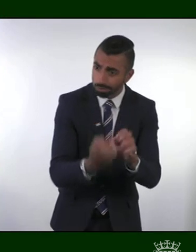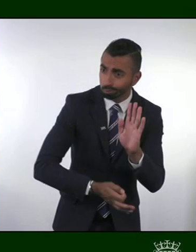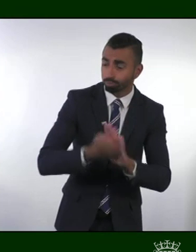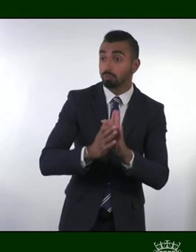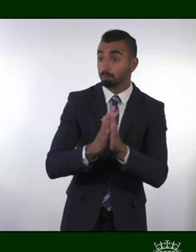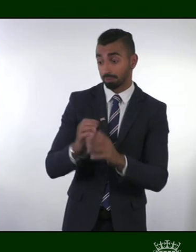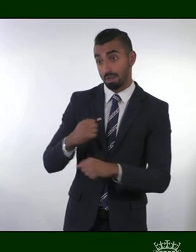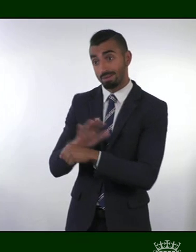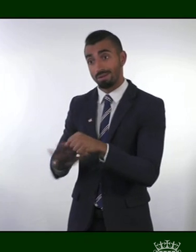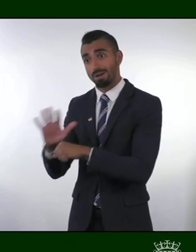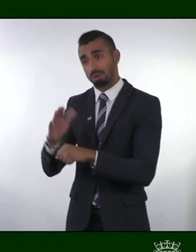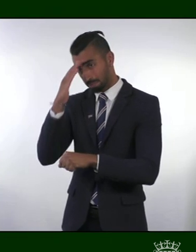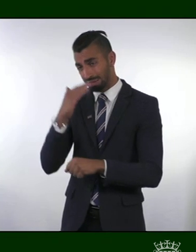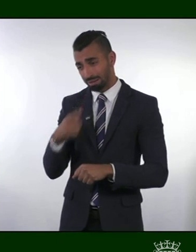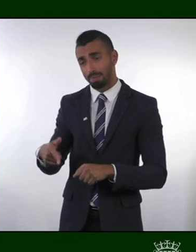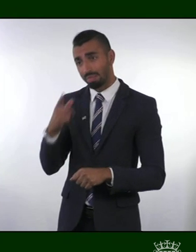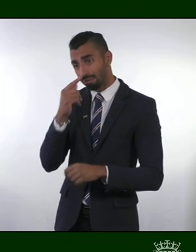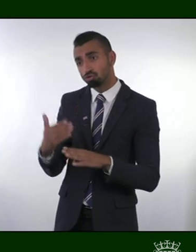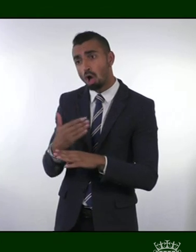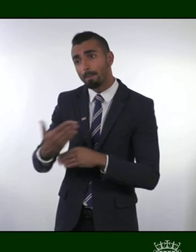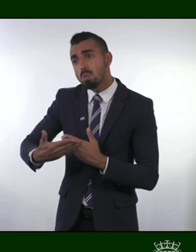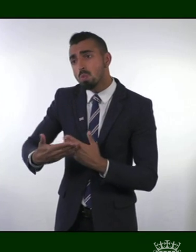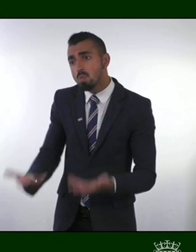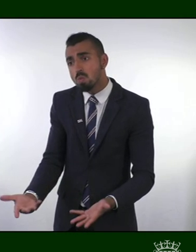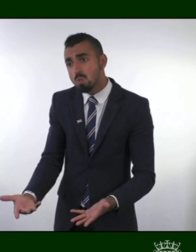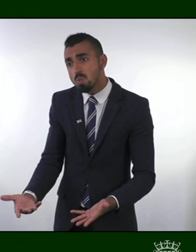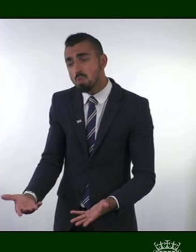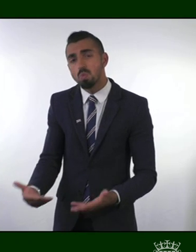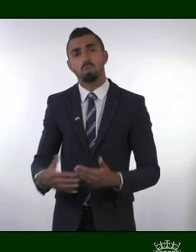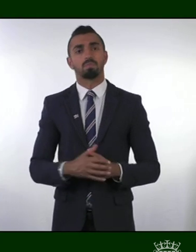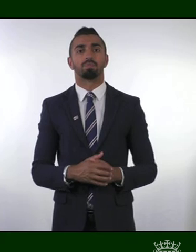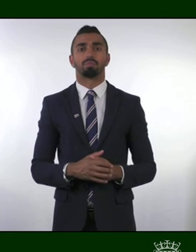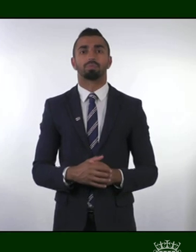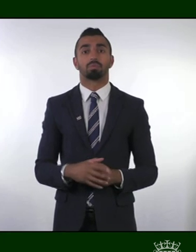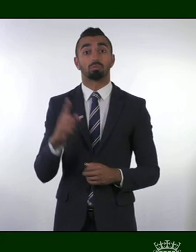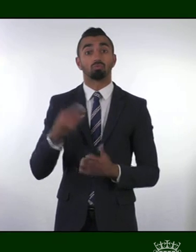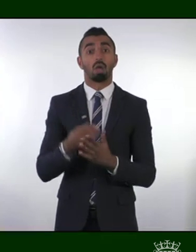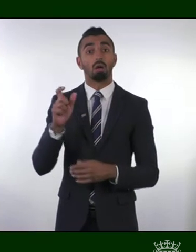I am very happy to look at the proposal from the honourable Gentleman, and I am sure that the Transport Secretary is fully abreast of it.